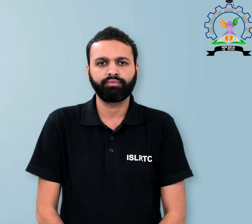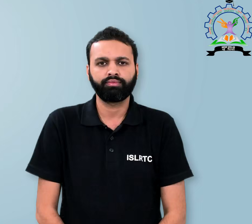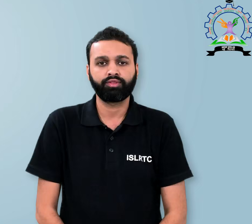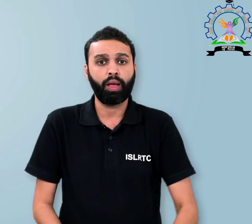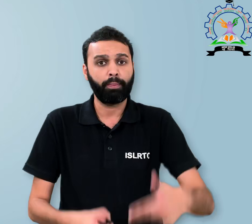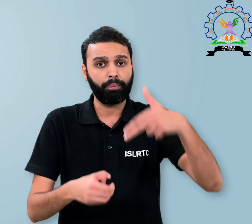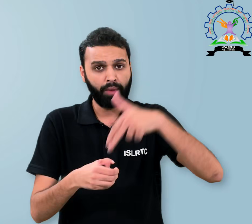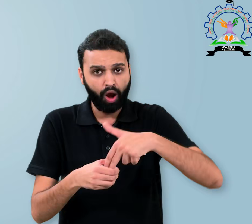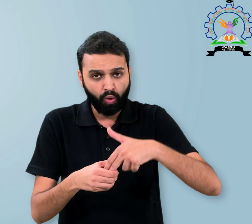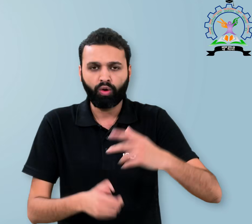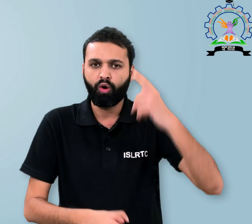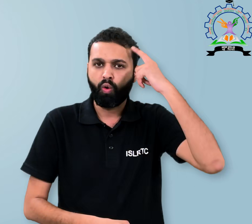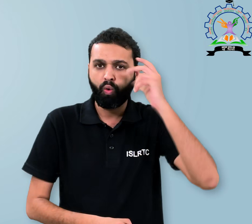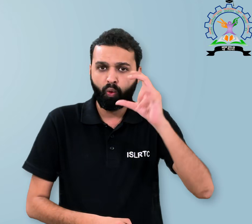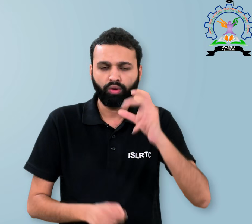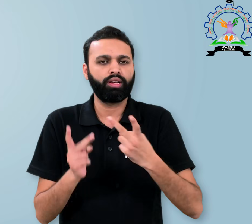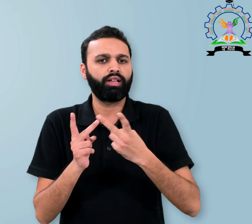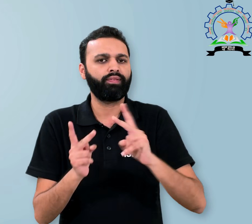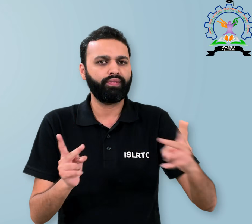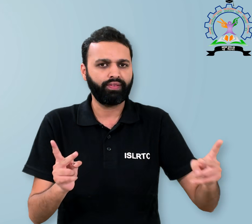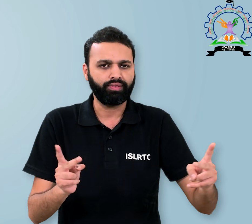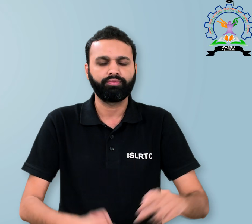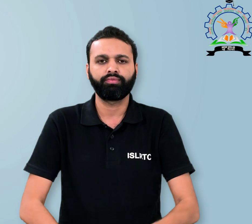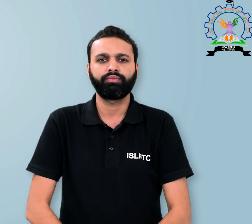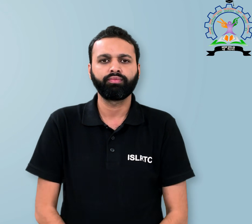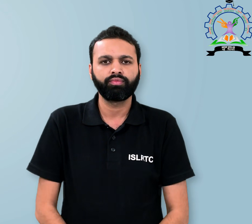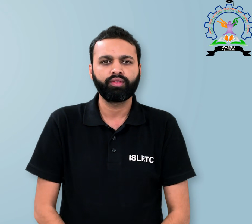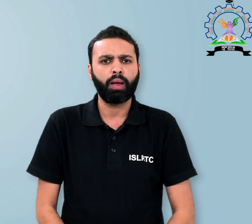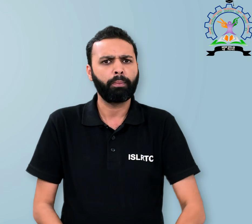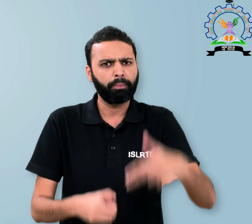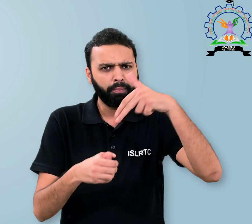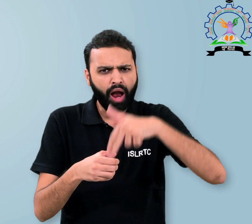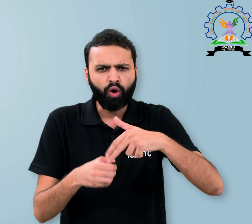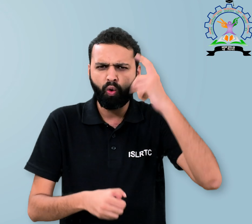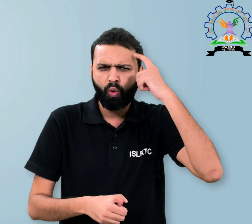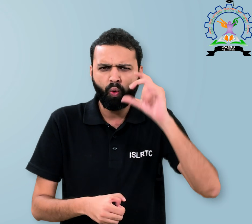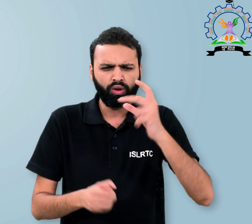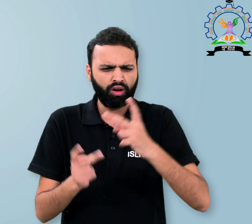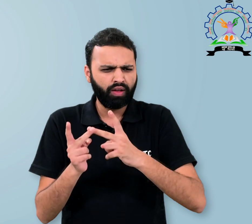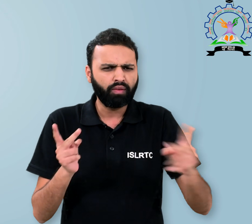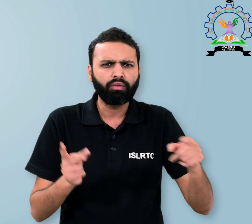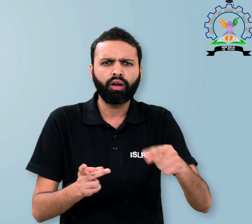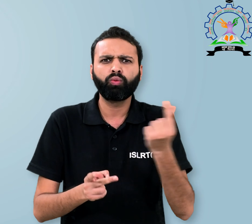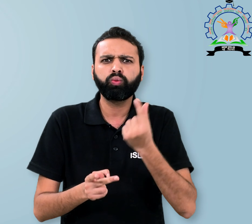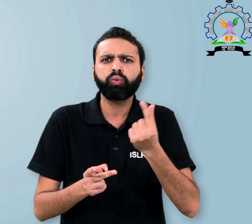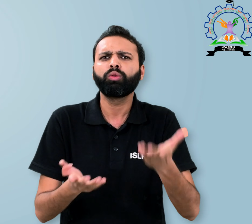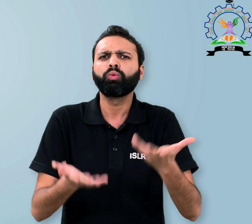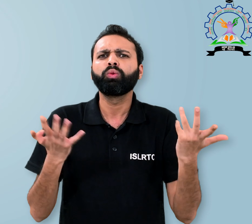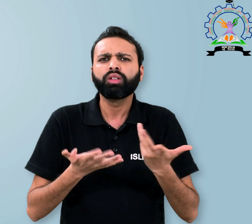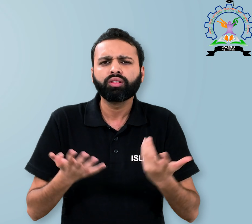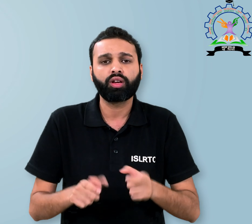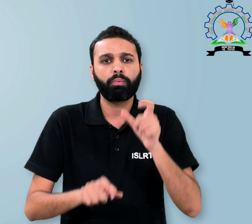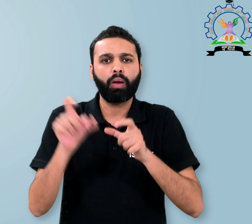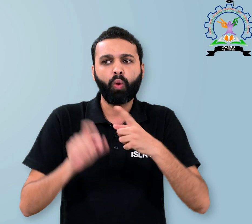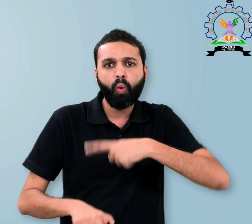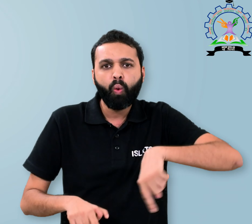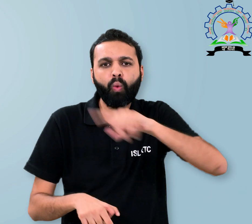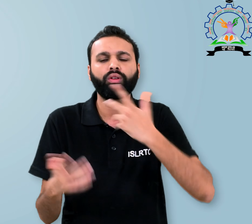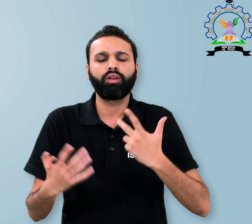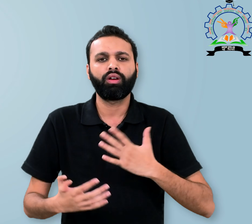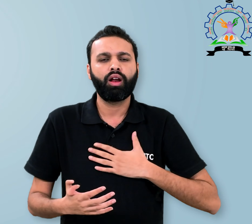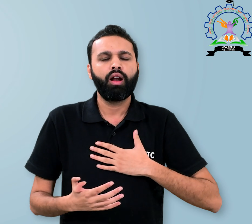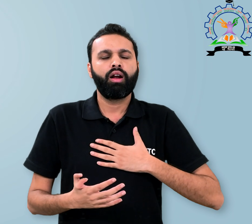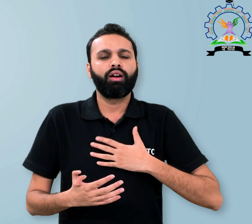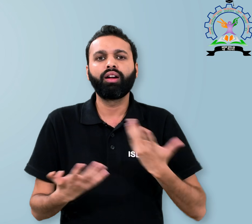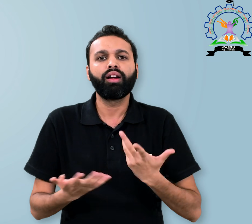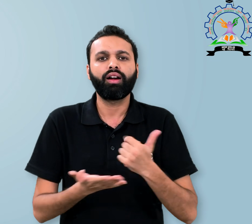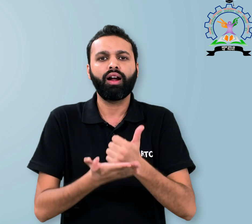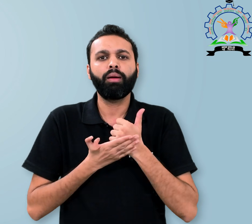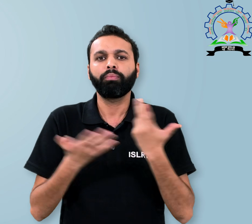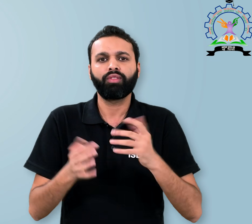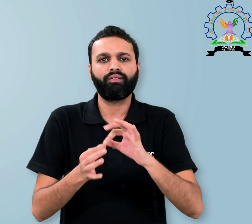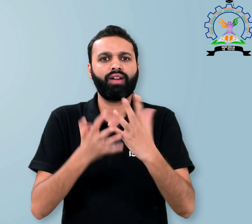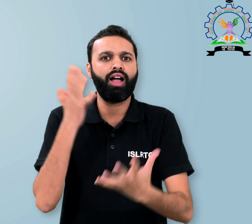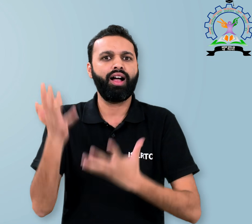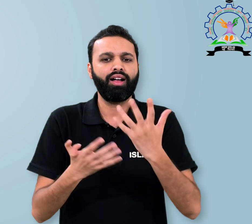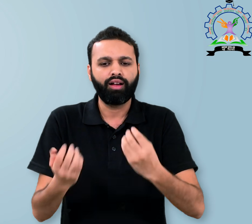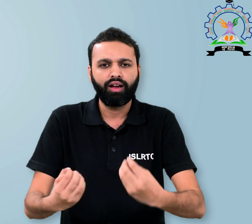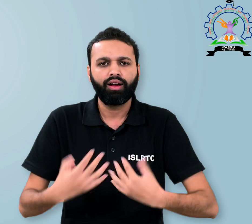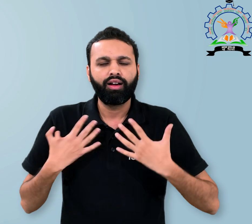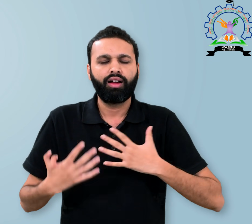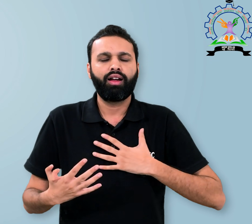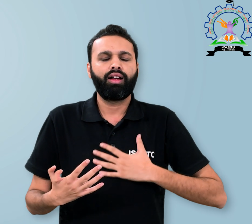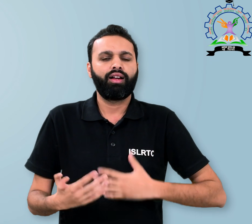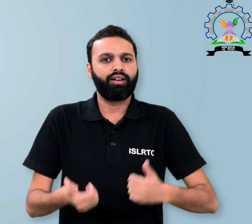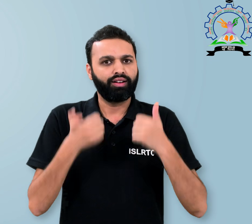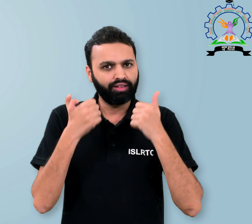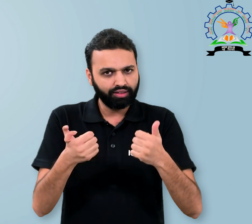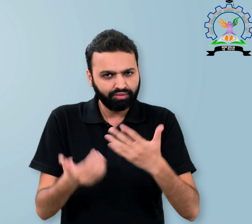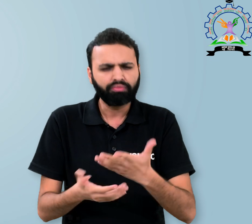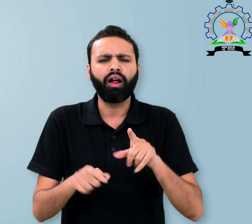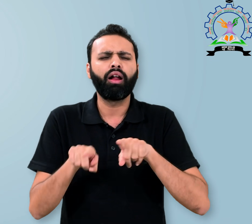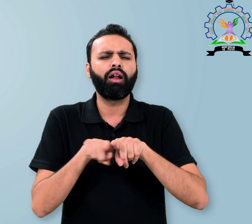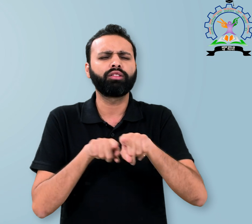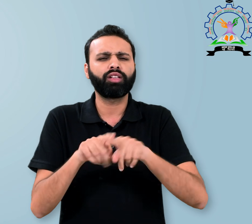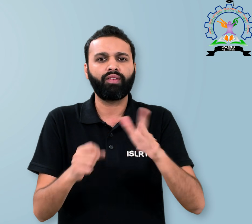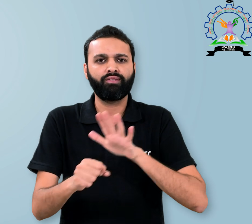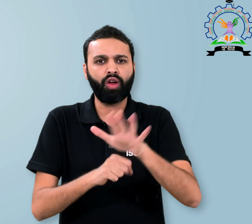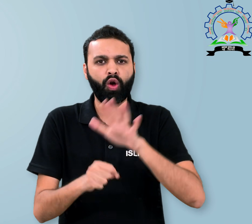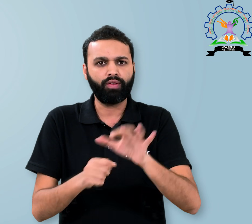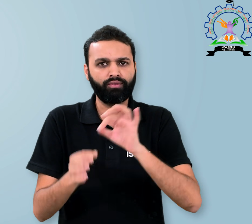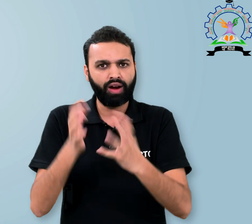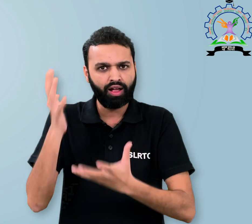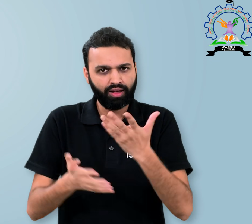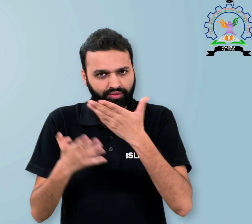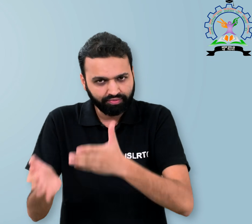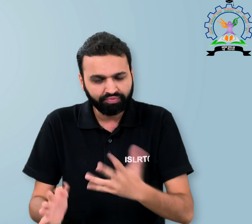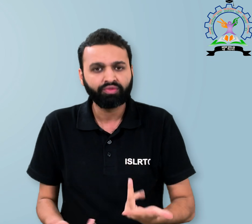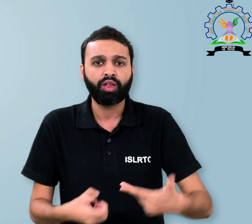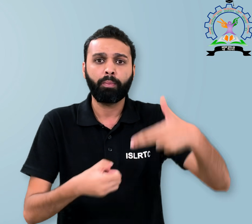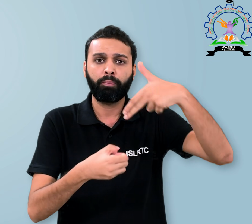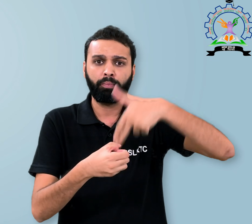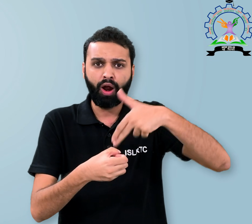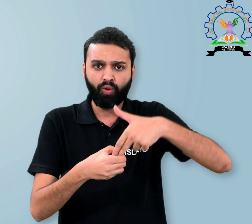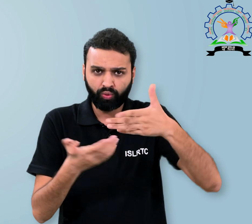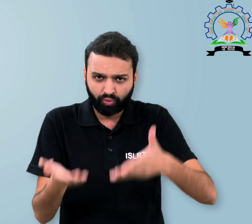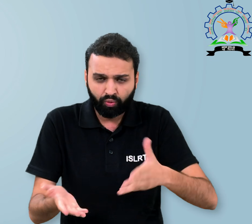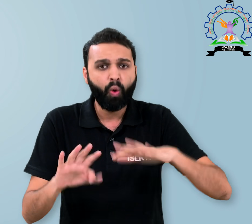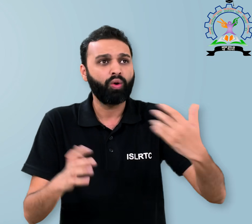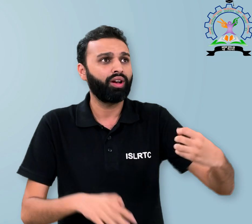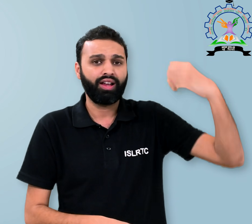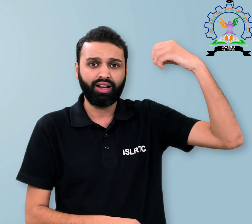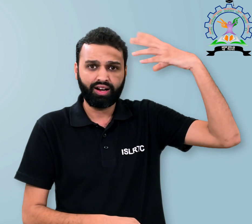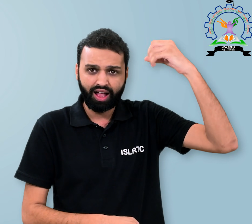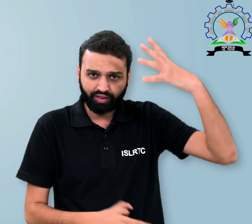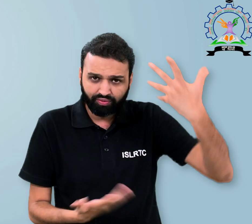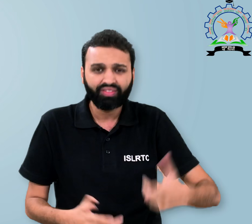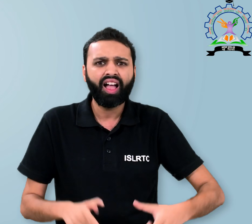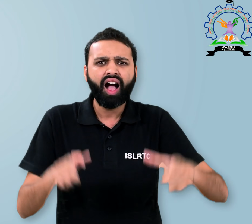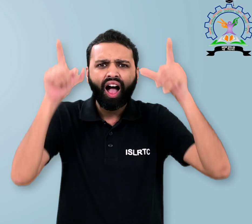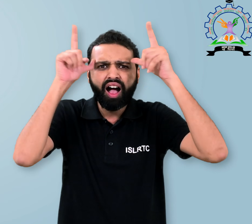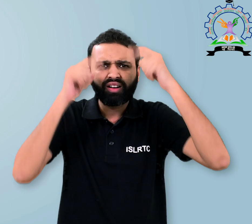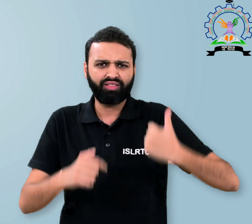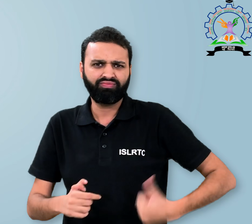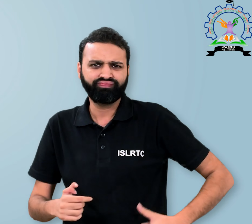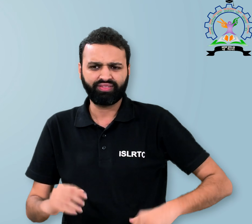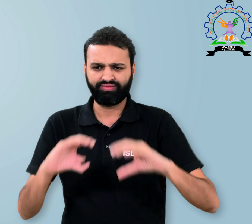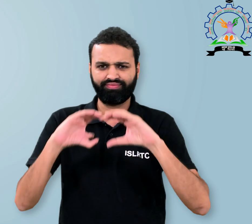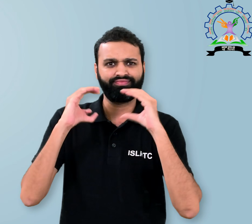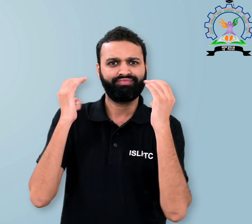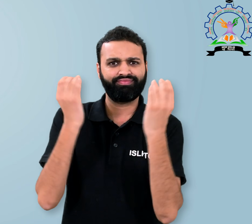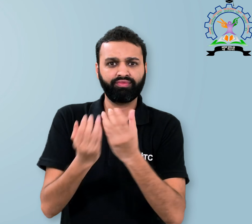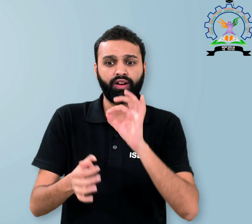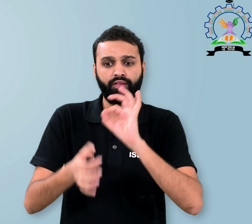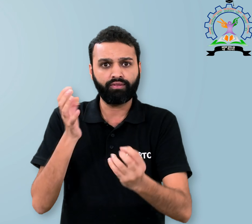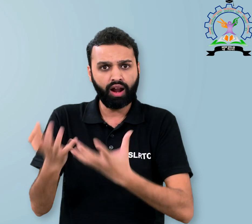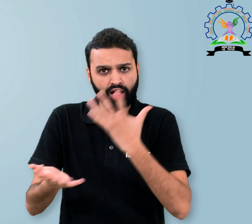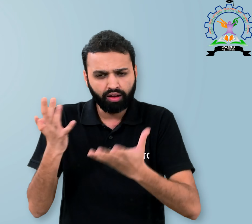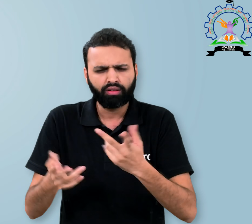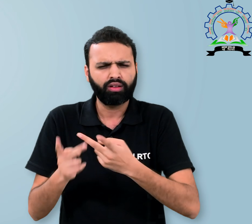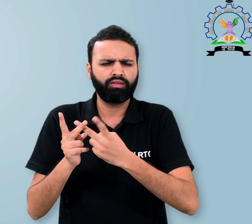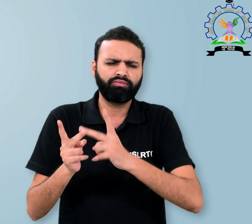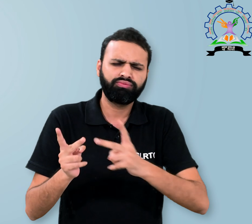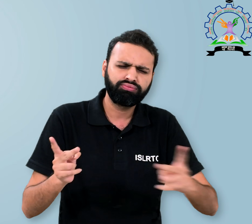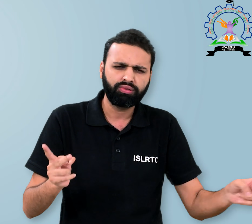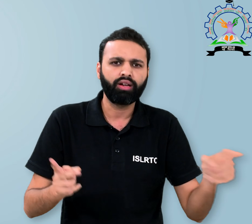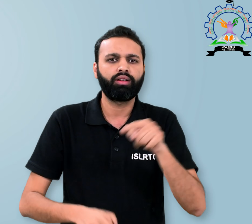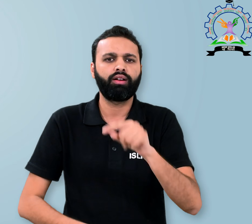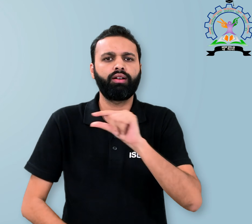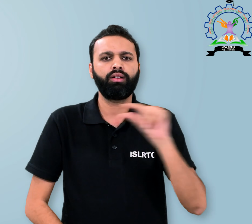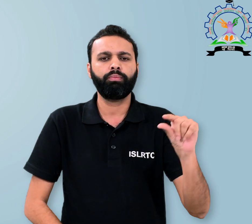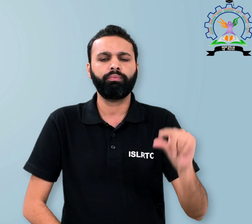Fuel Fuel is a material used to produce heat or light energy by burning. Examples are Wood, Coal, Cow dung cakes, Kerosene, LPG etc.